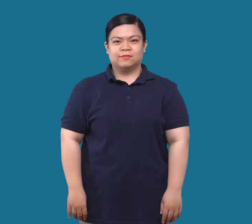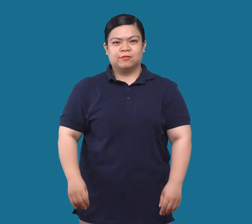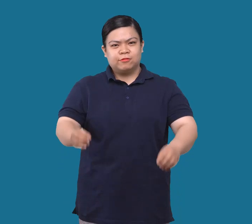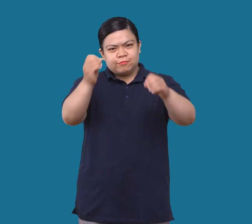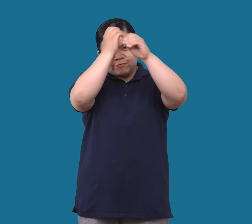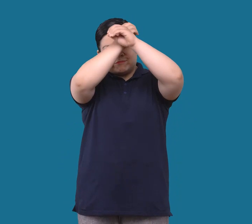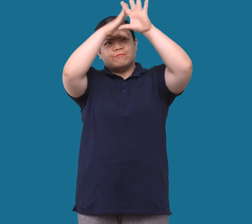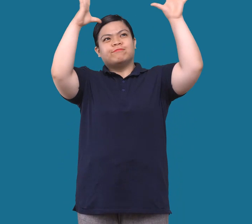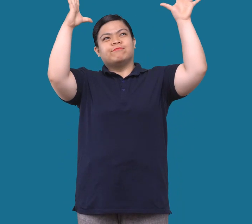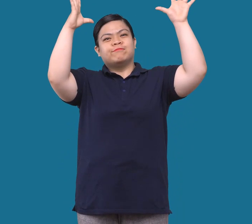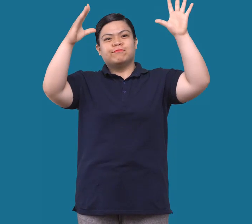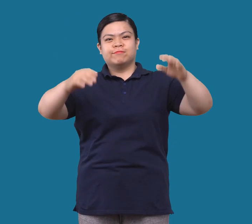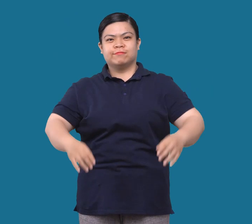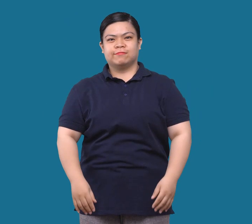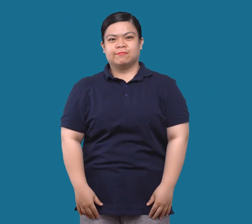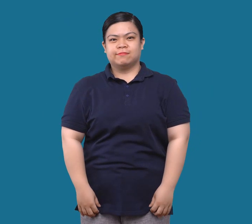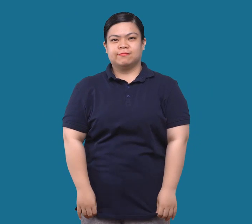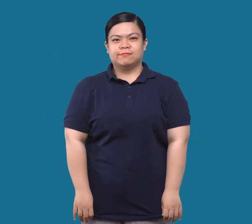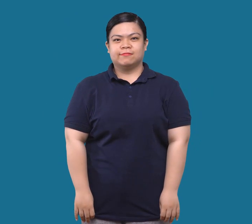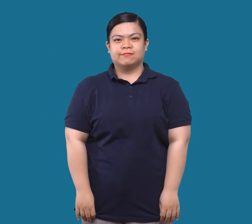sáng tạo